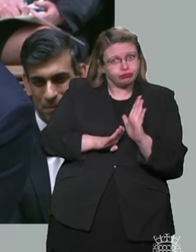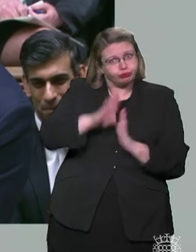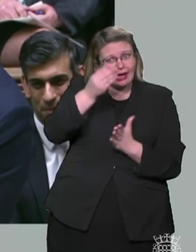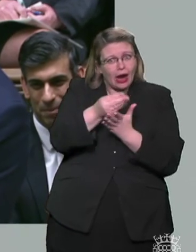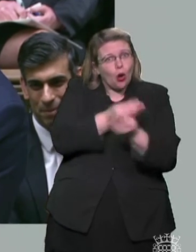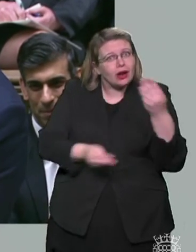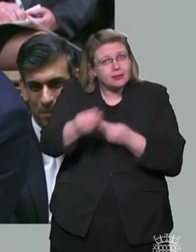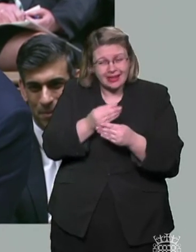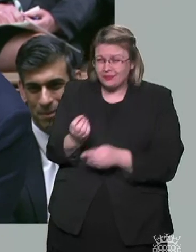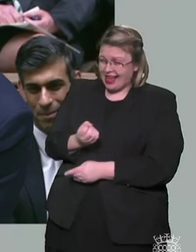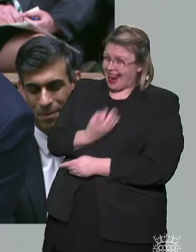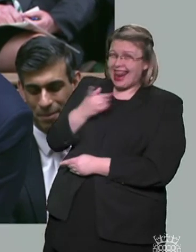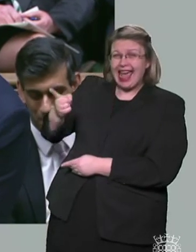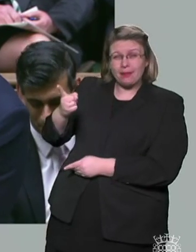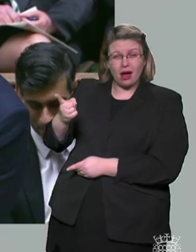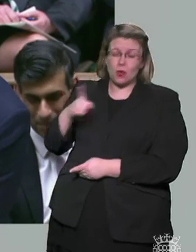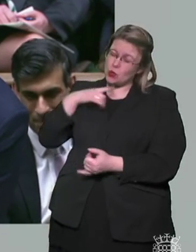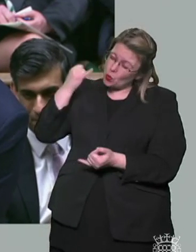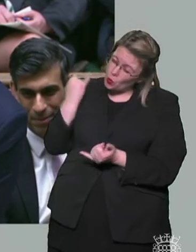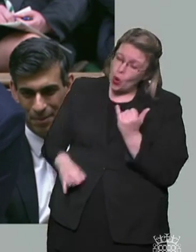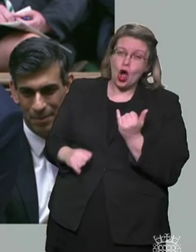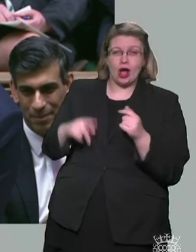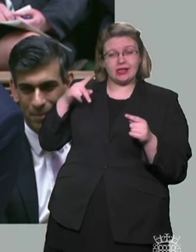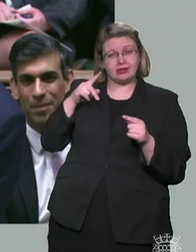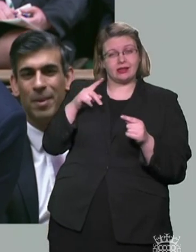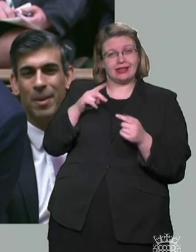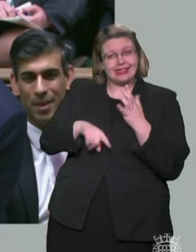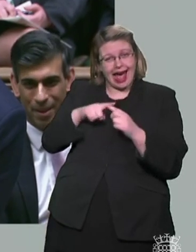Under Labour, we would have to tax more and borrow more.